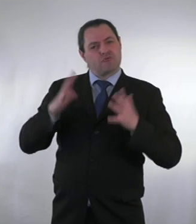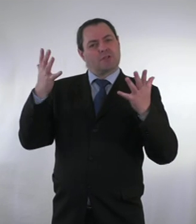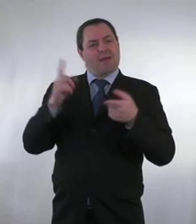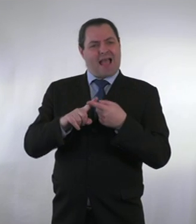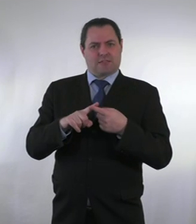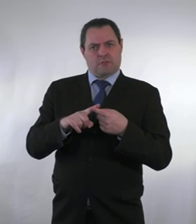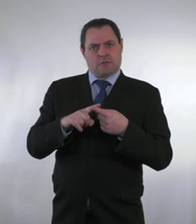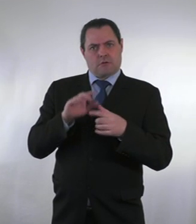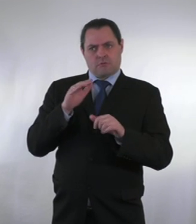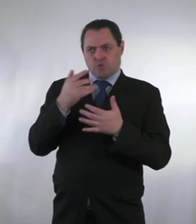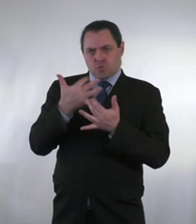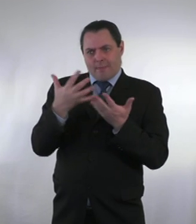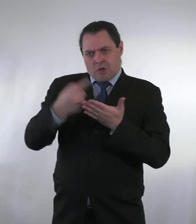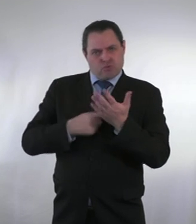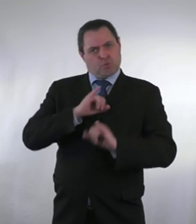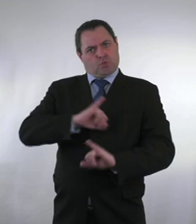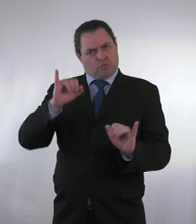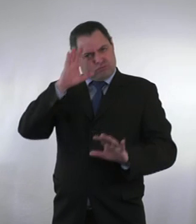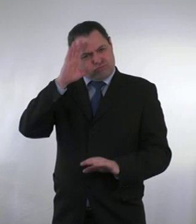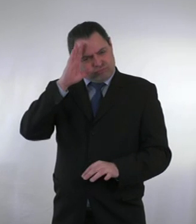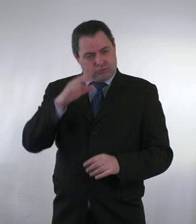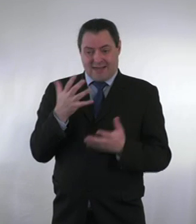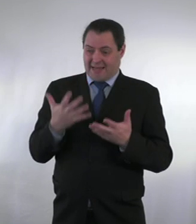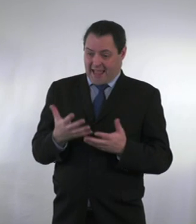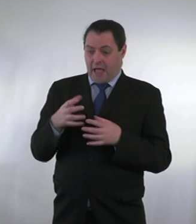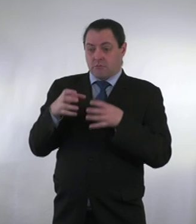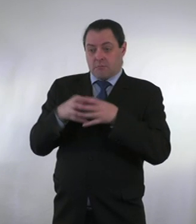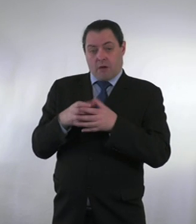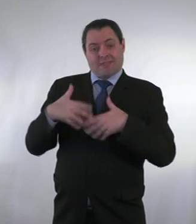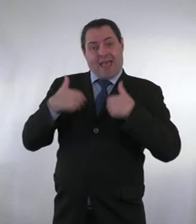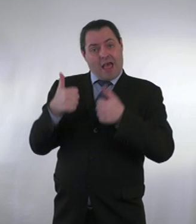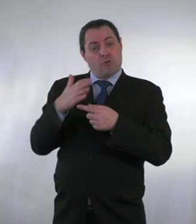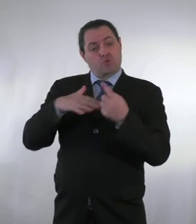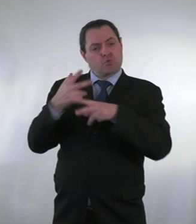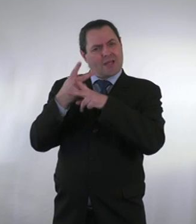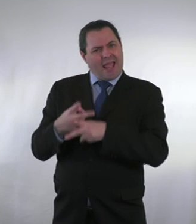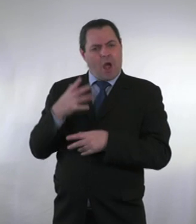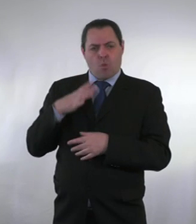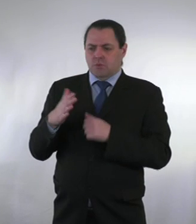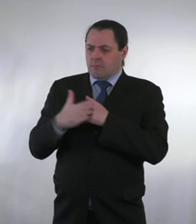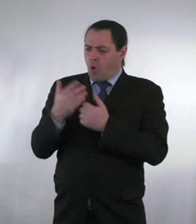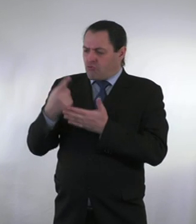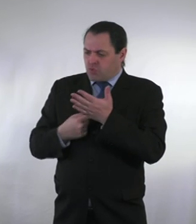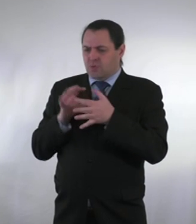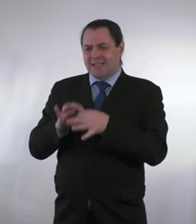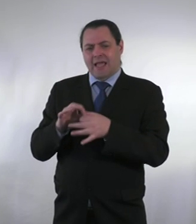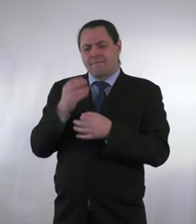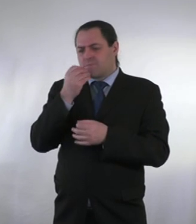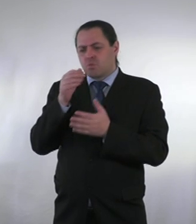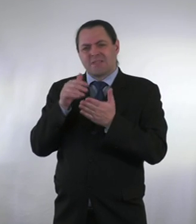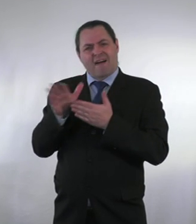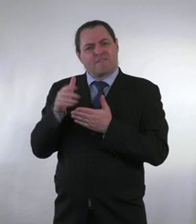The Department of Health and Social Care is currently consulting on how to increase regulations on food advertising significantly.